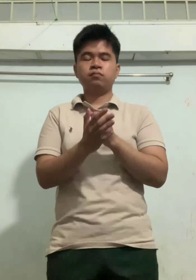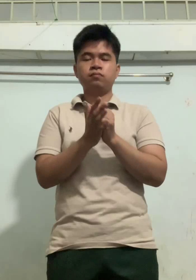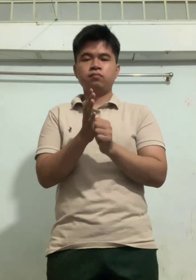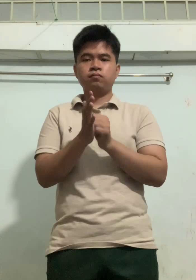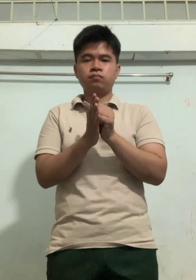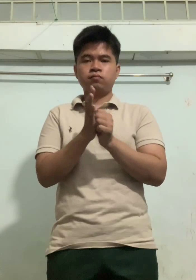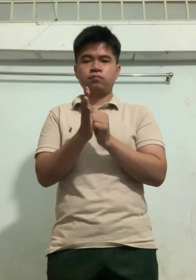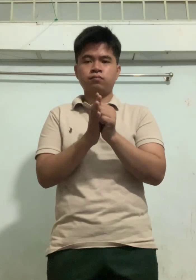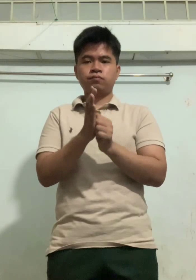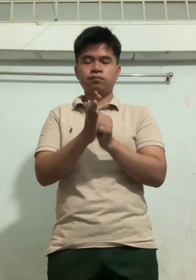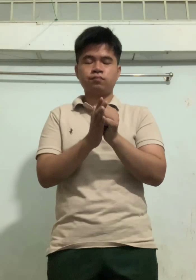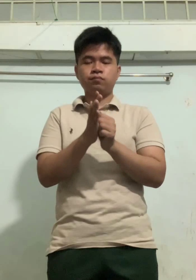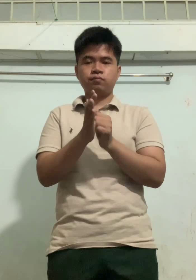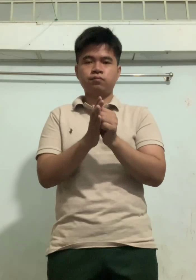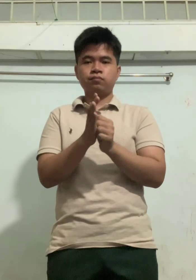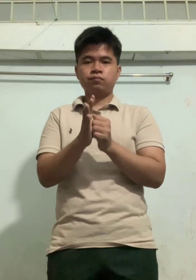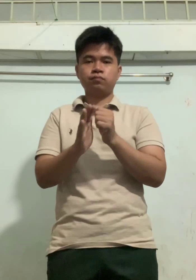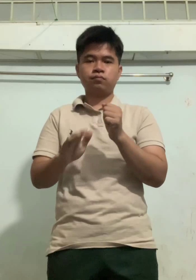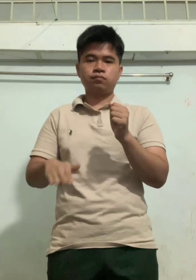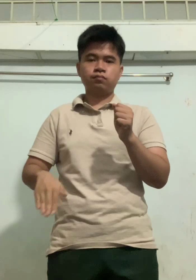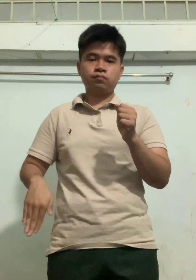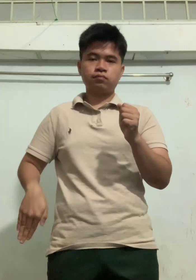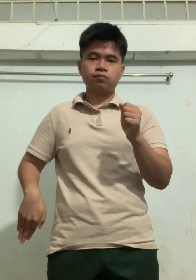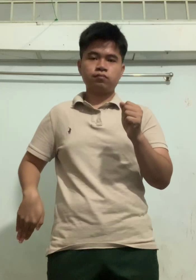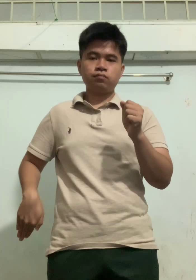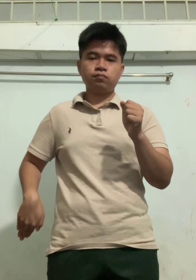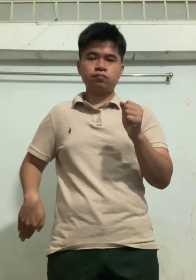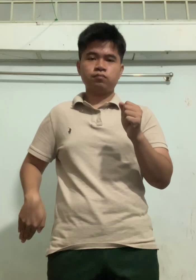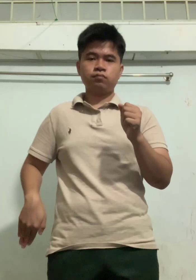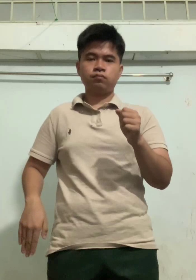thang sau